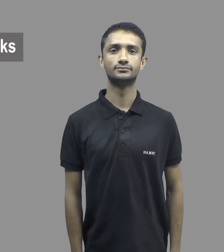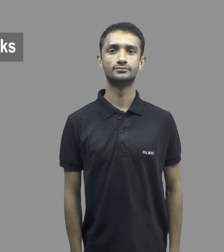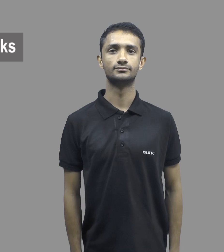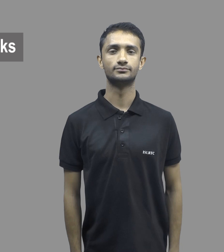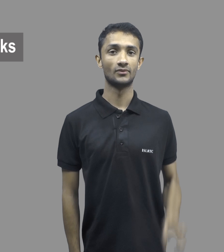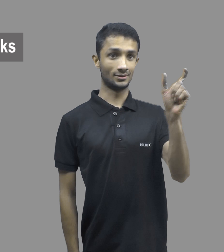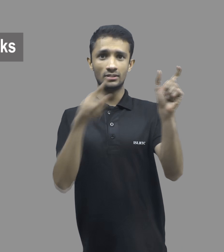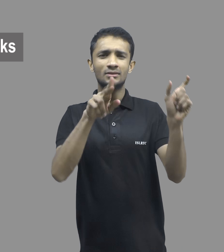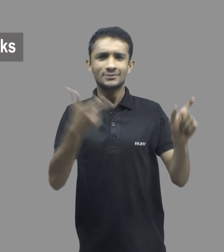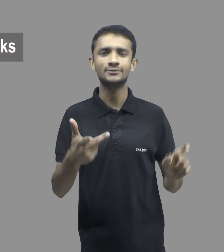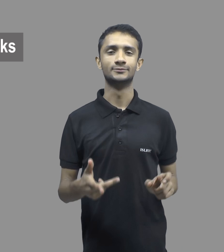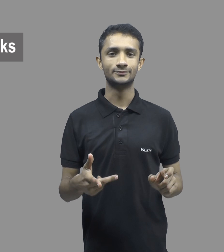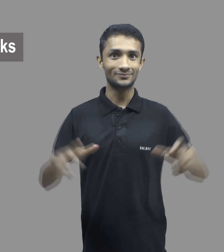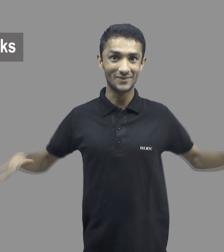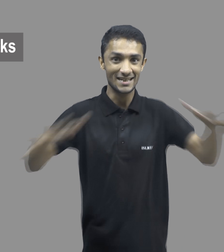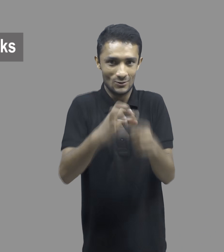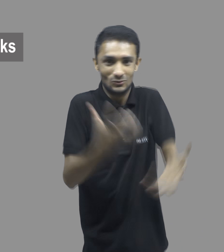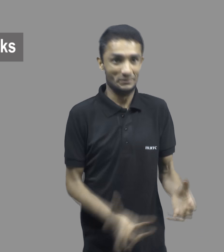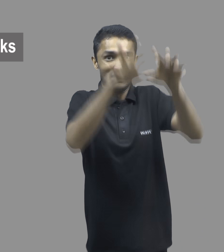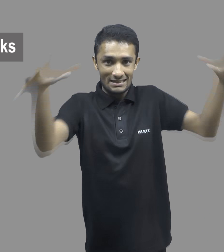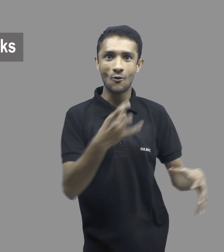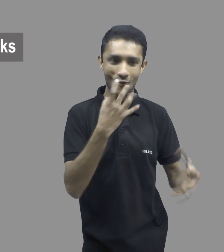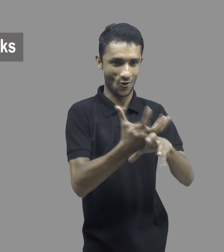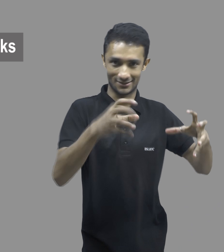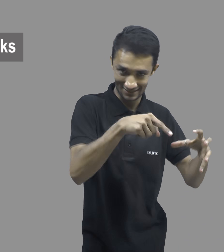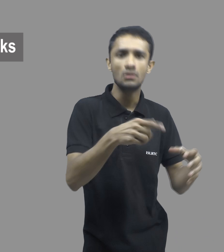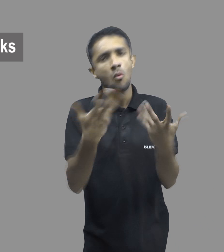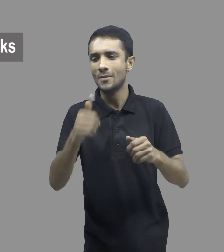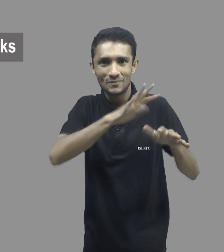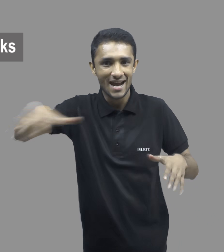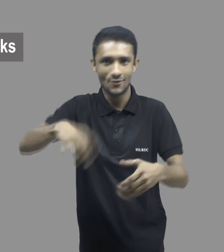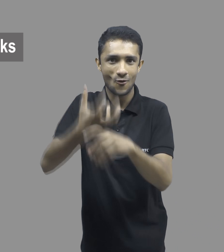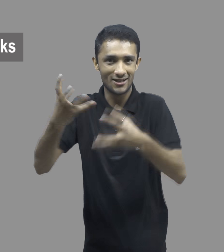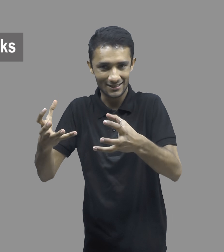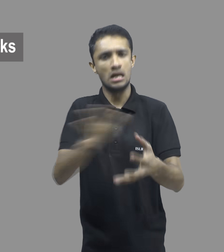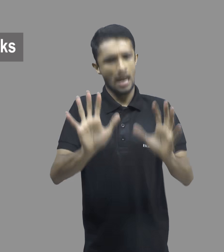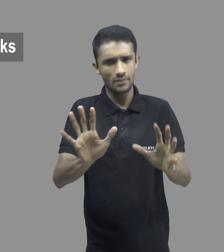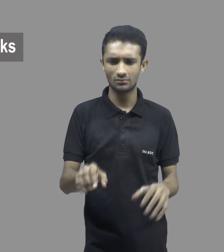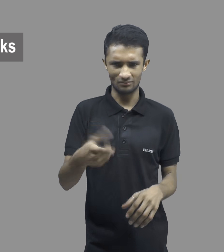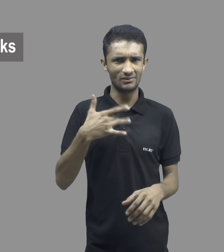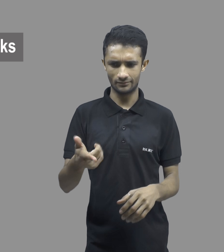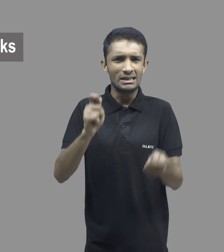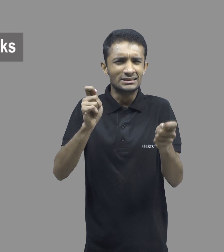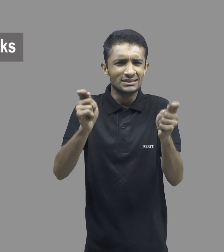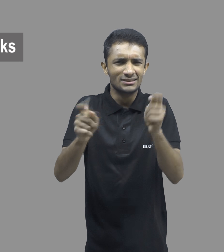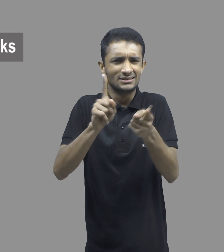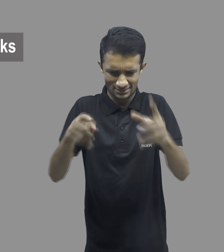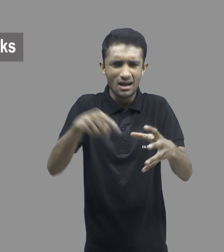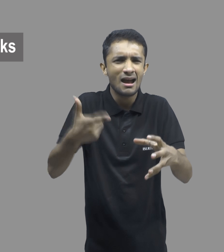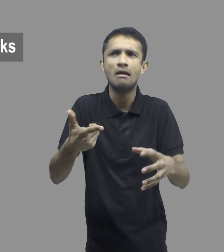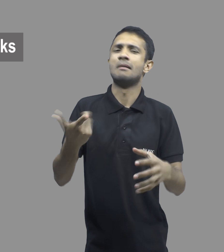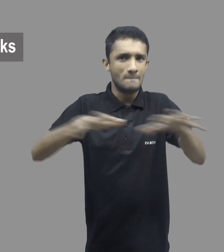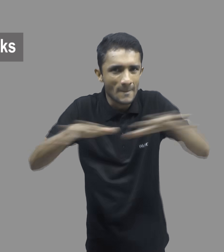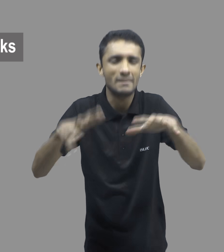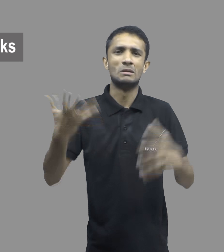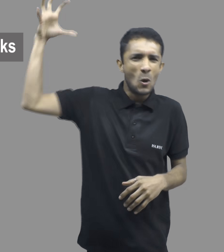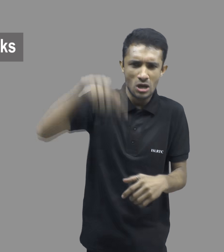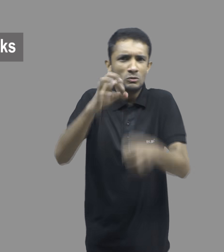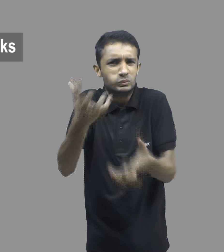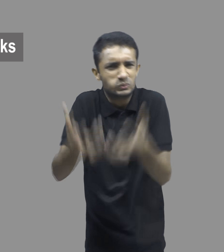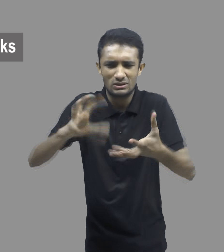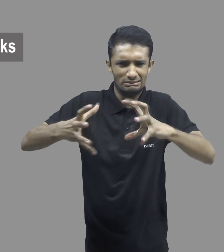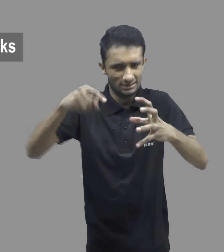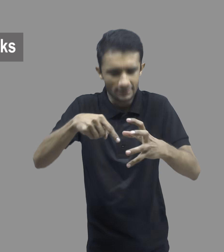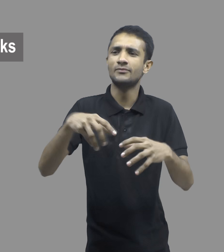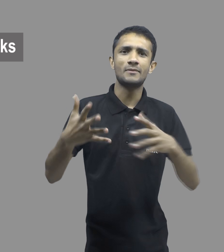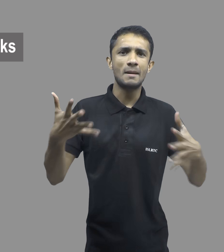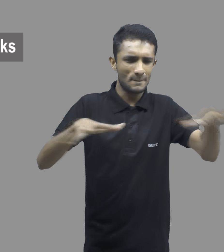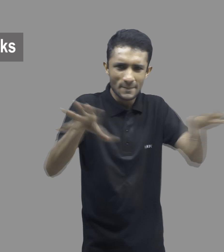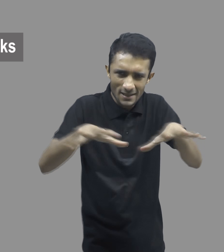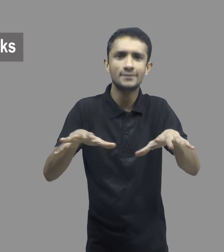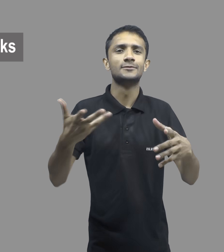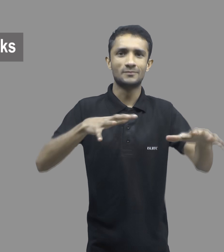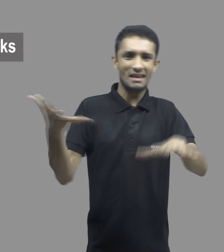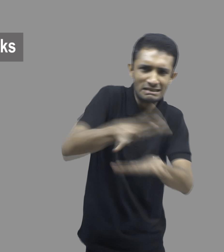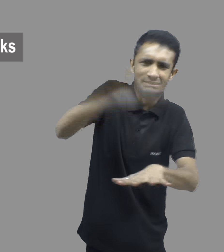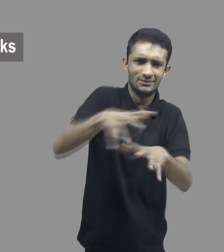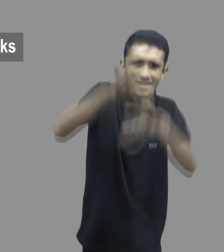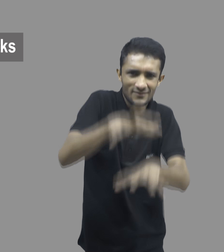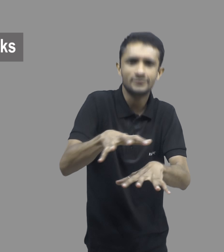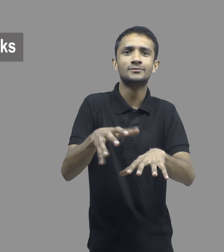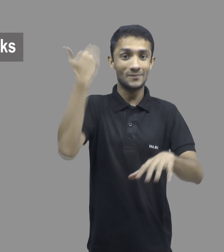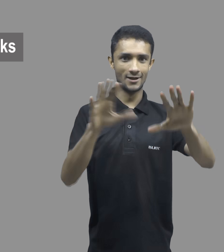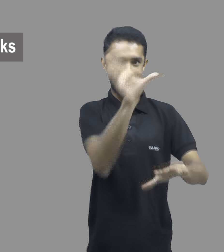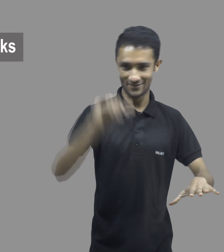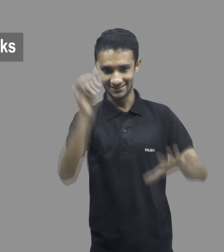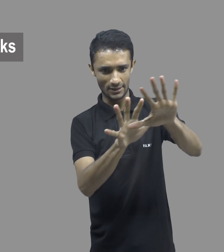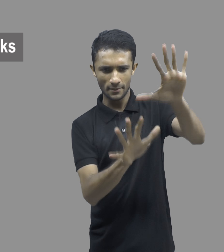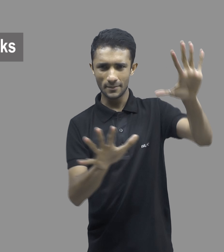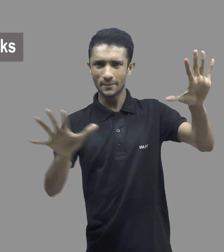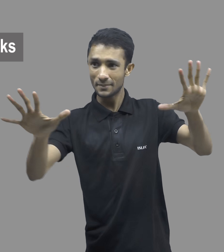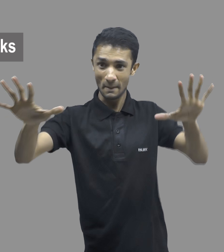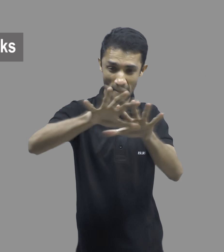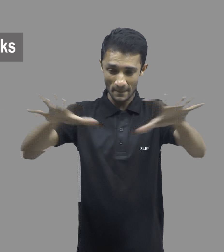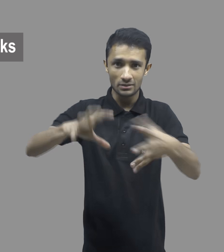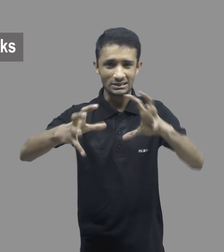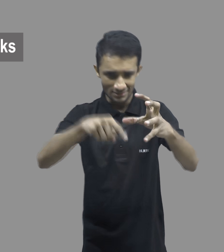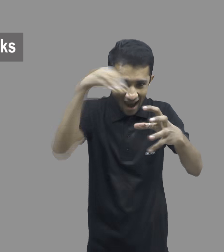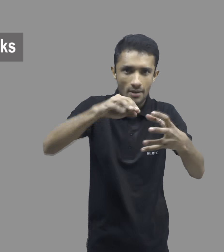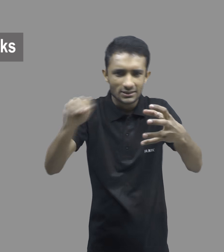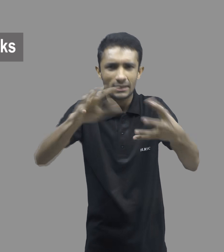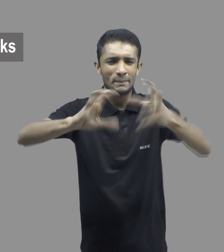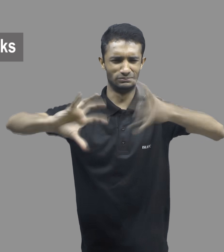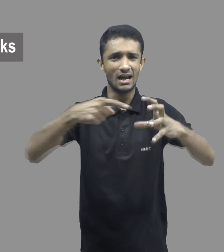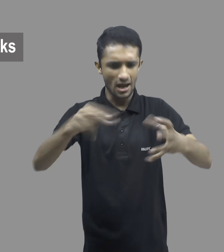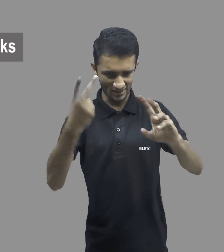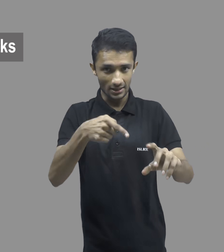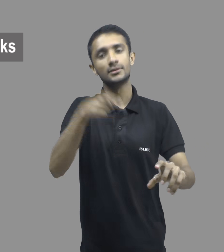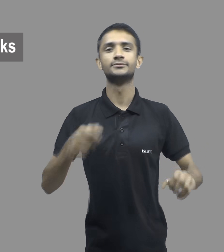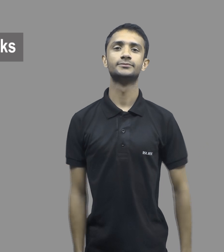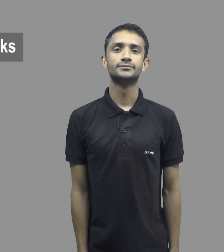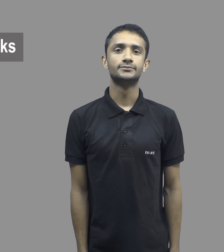Metamorphic Rocks